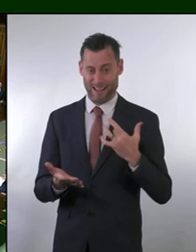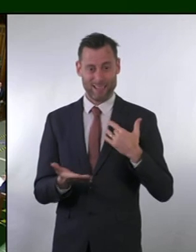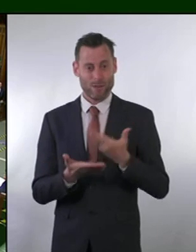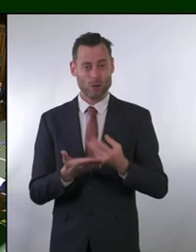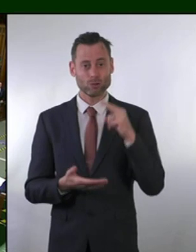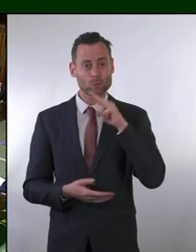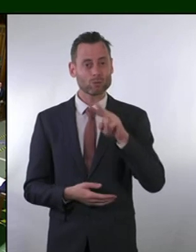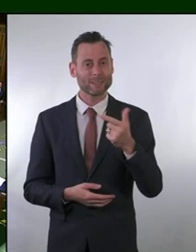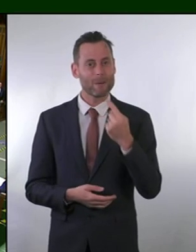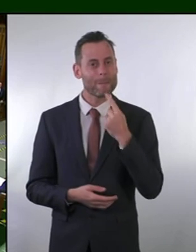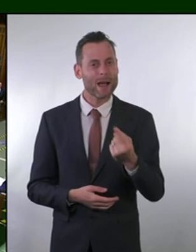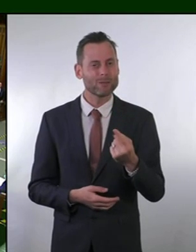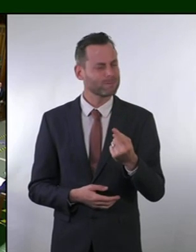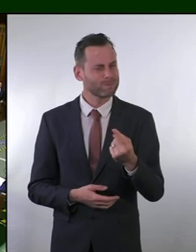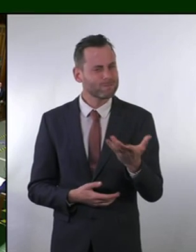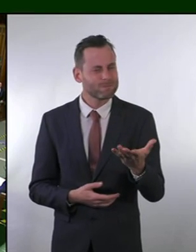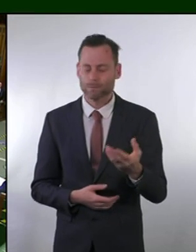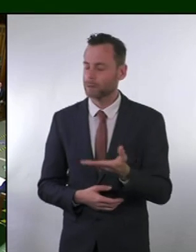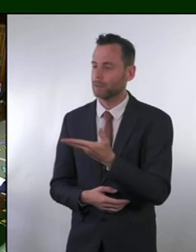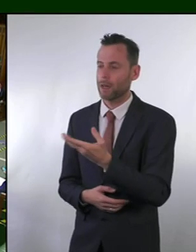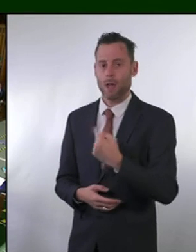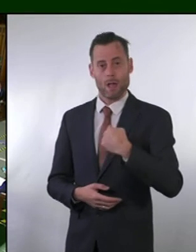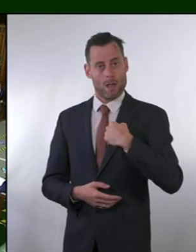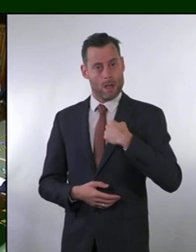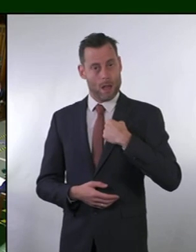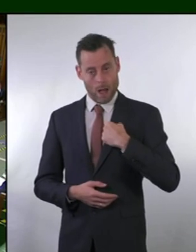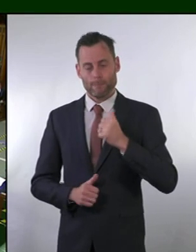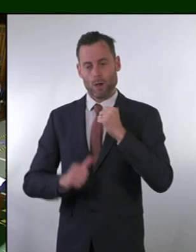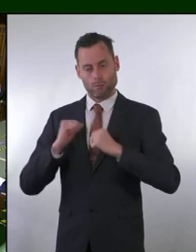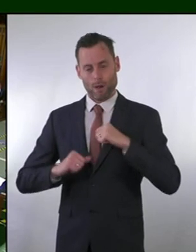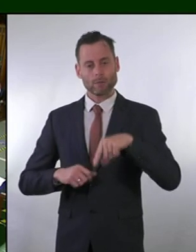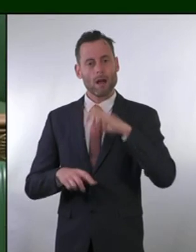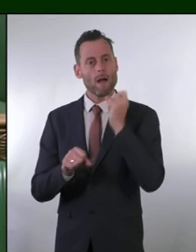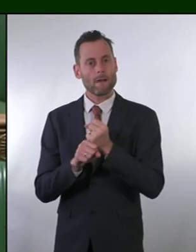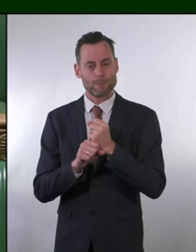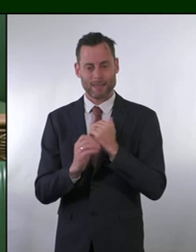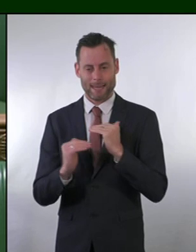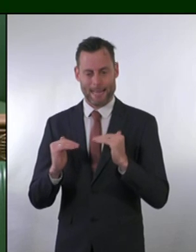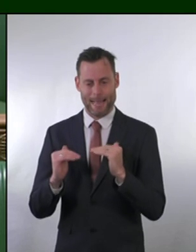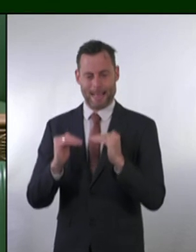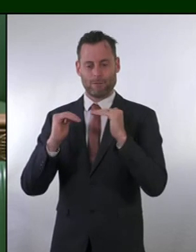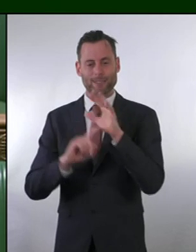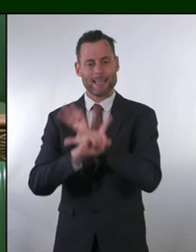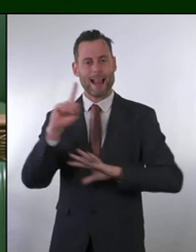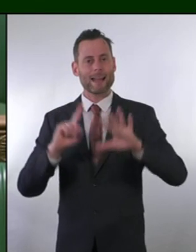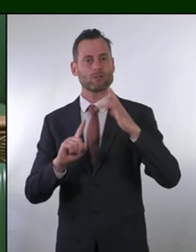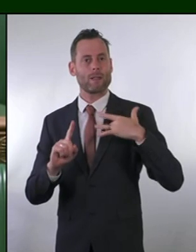I am proud of what the Government have done to raise the national living wage, which this Government introduced.